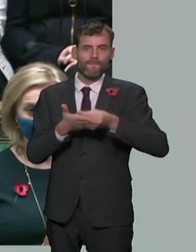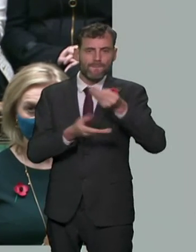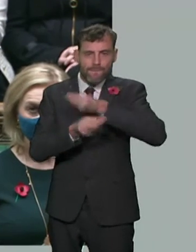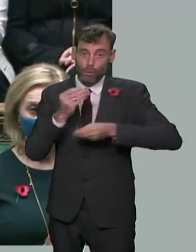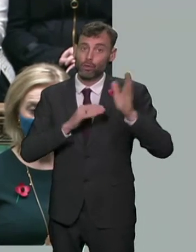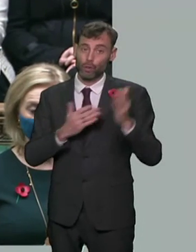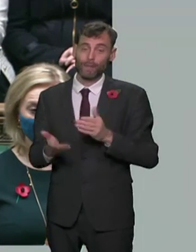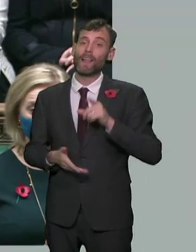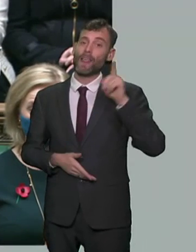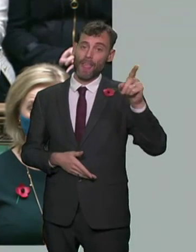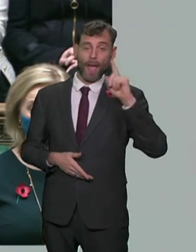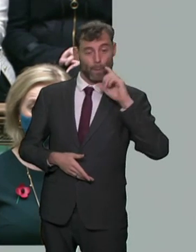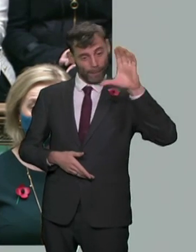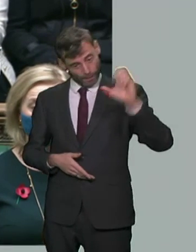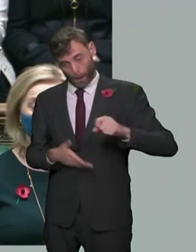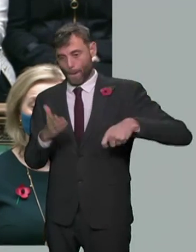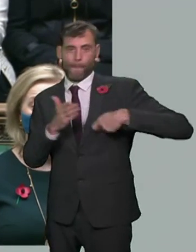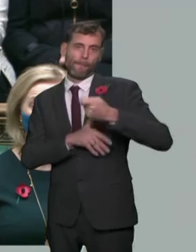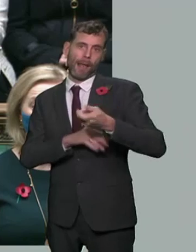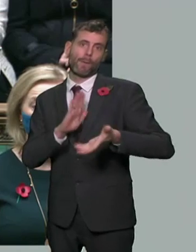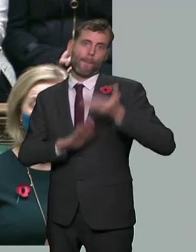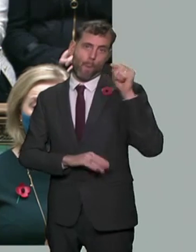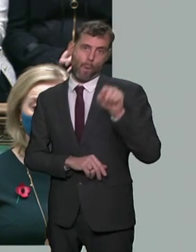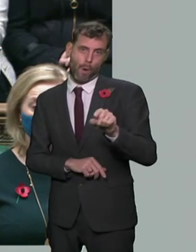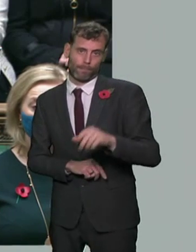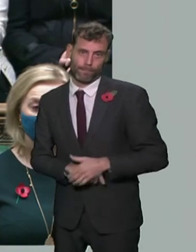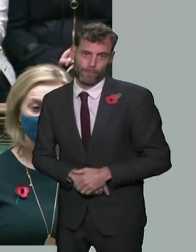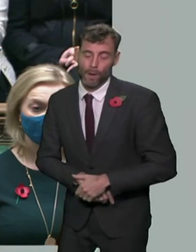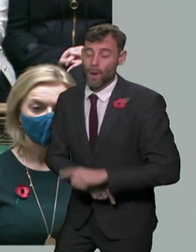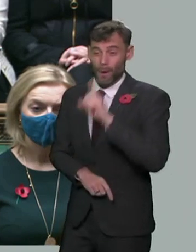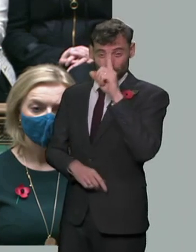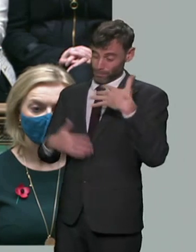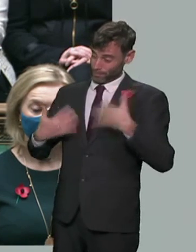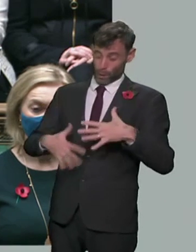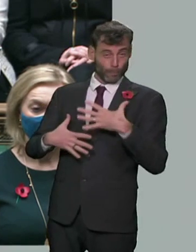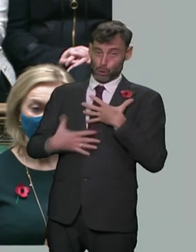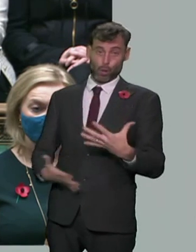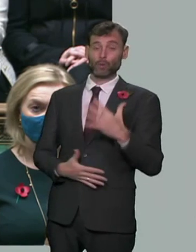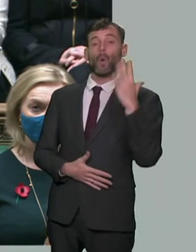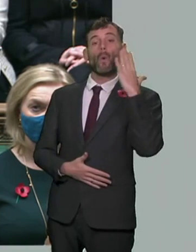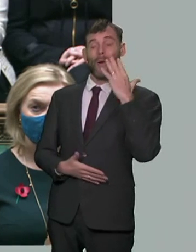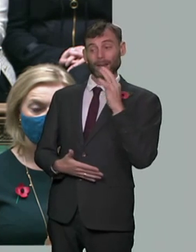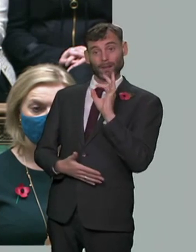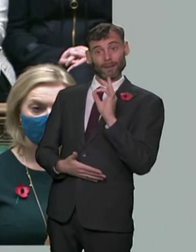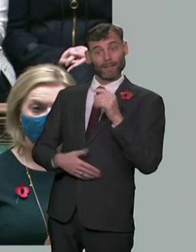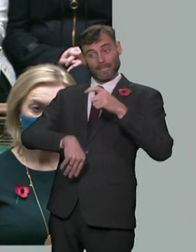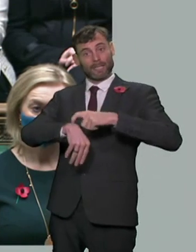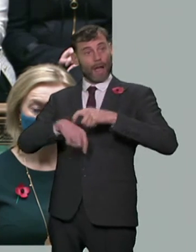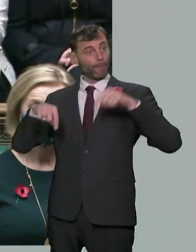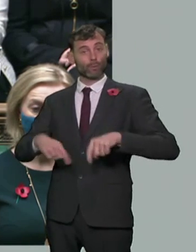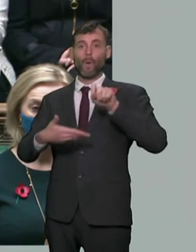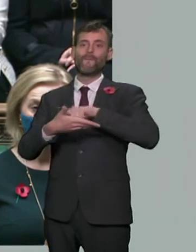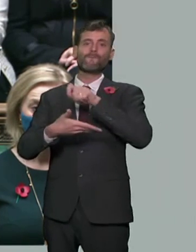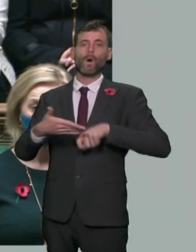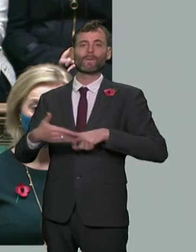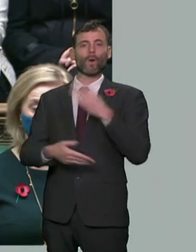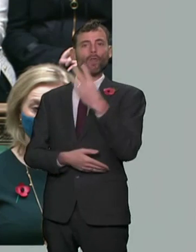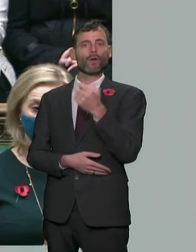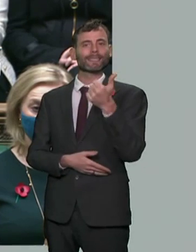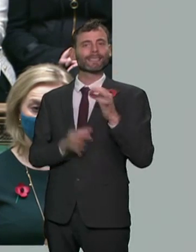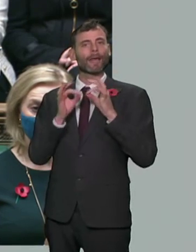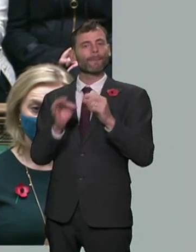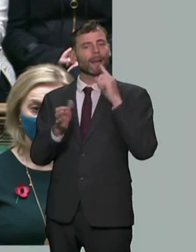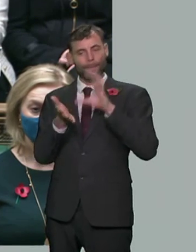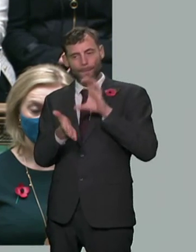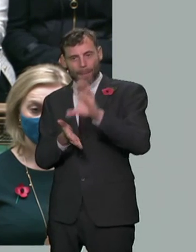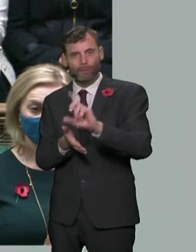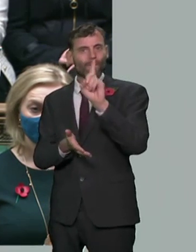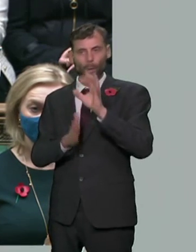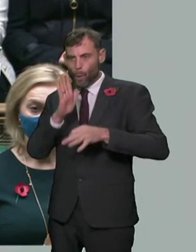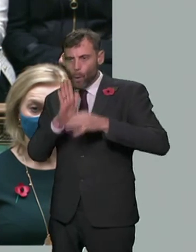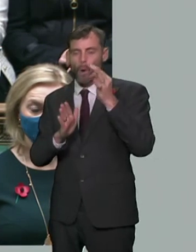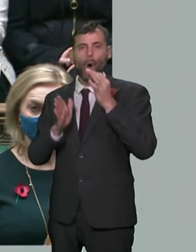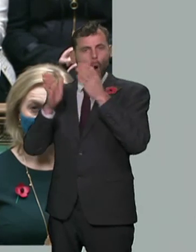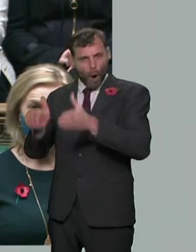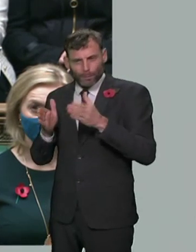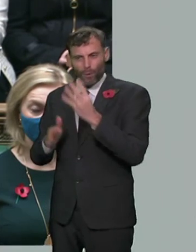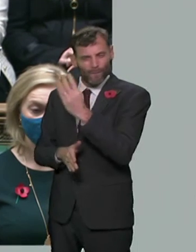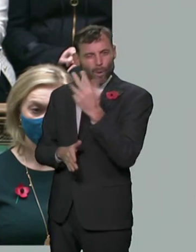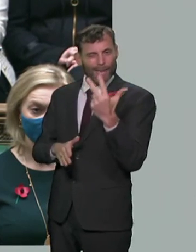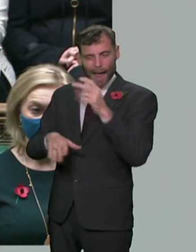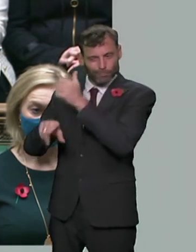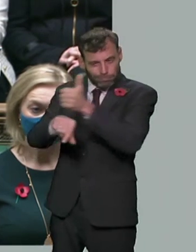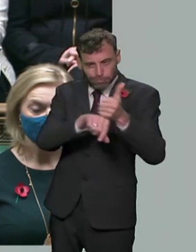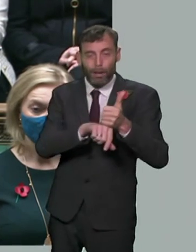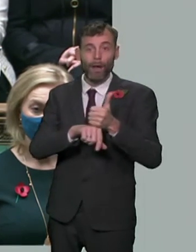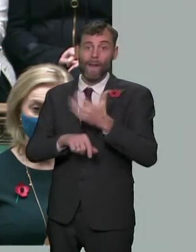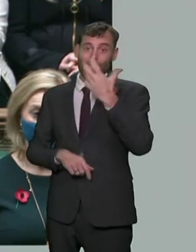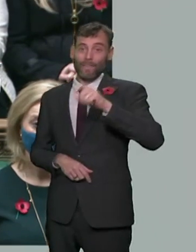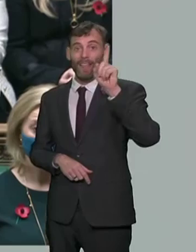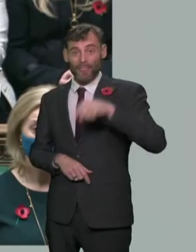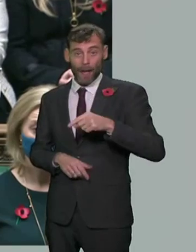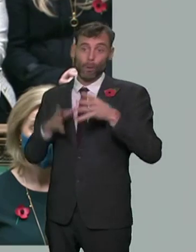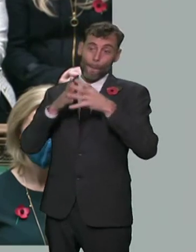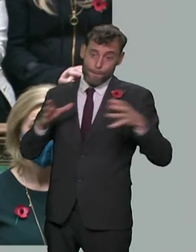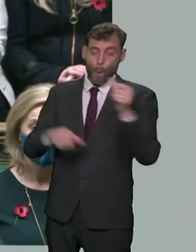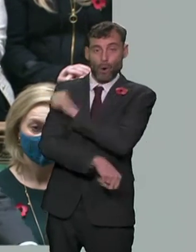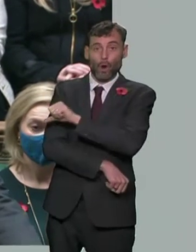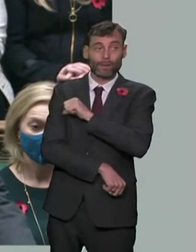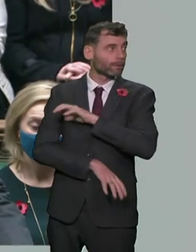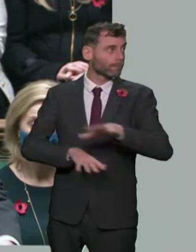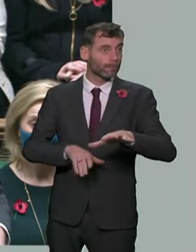The astonishing thing is that, when it came to voting for that £36 billion increase—for 48 new hospitals, 50,000 more nurses and looking after our public services—the Opposition voted against it.